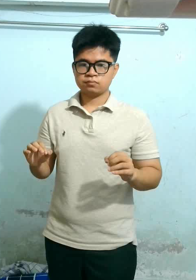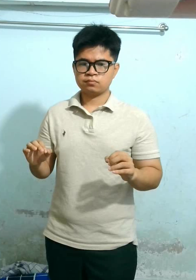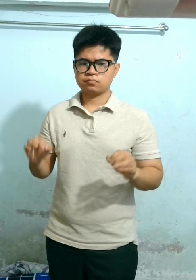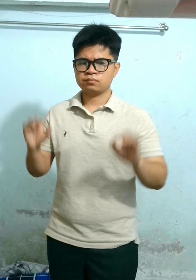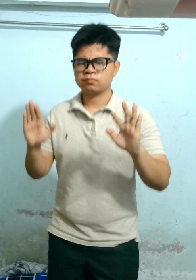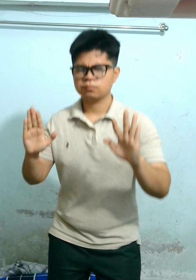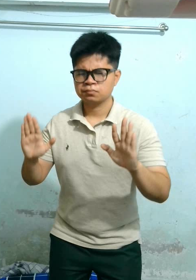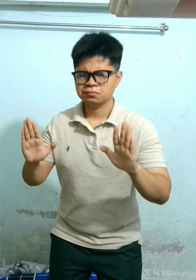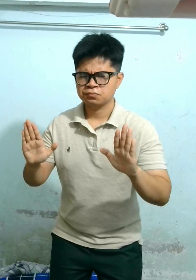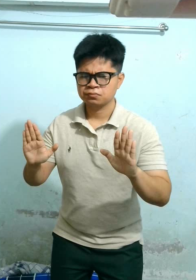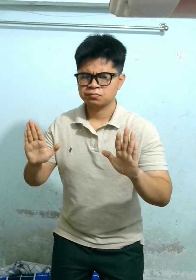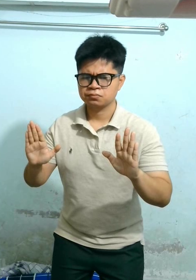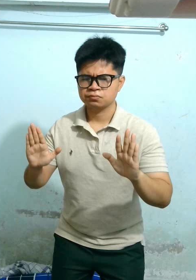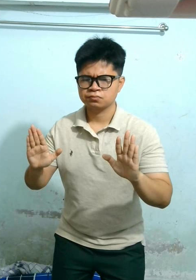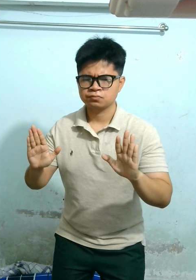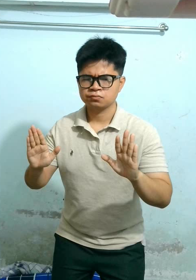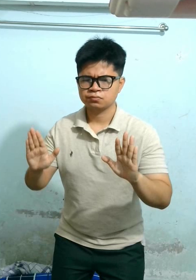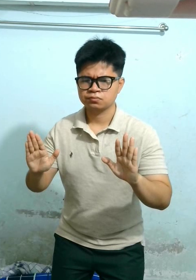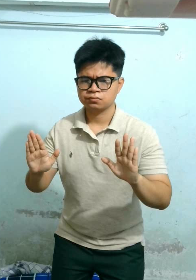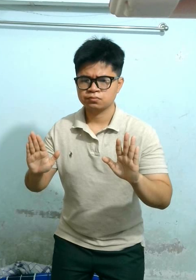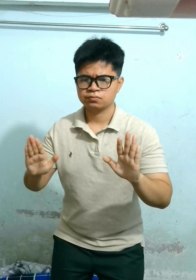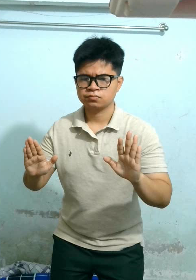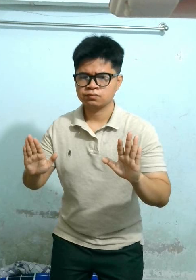dung lai